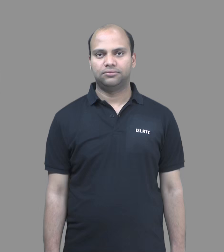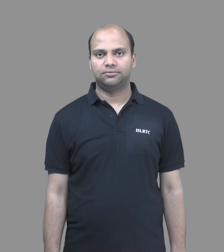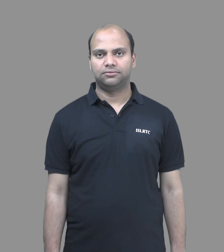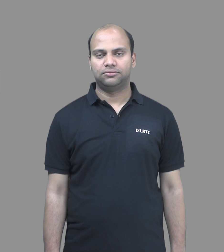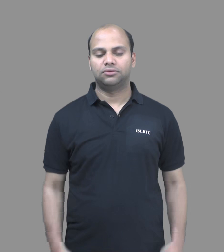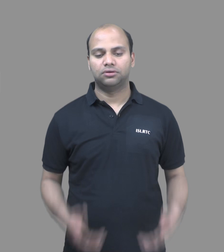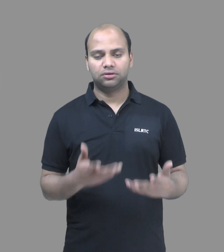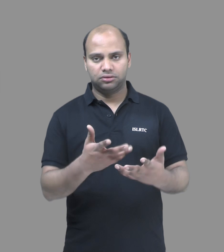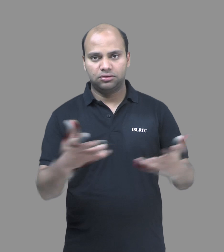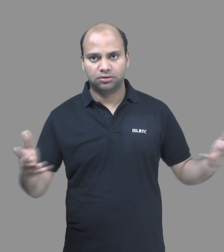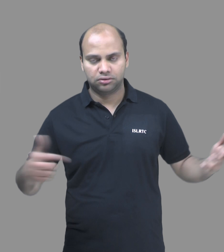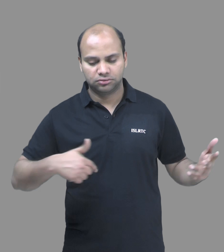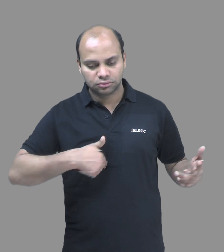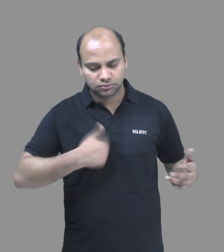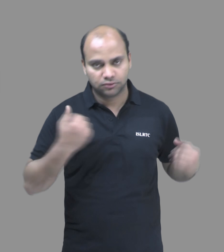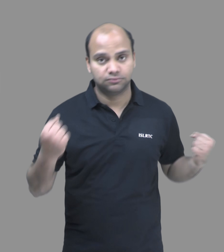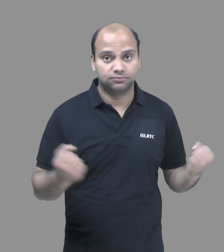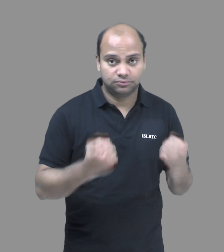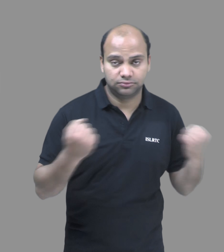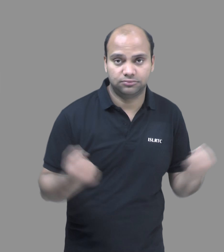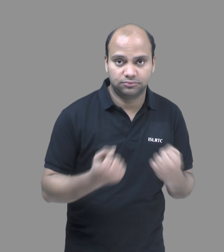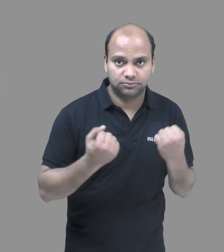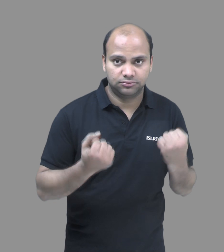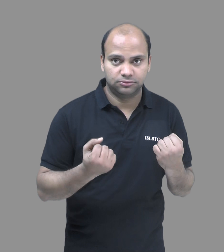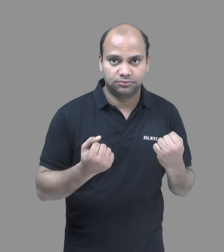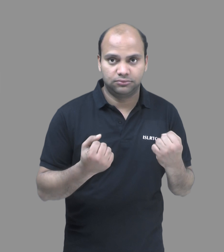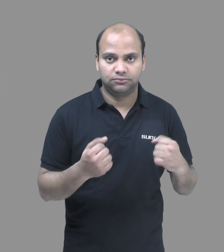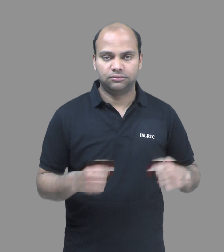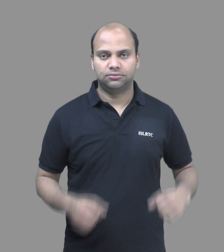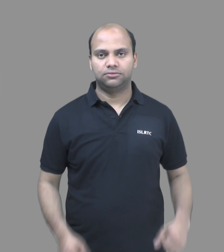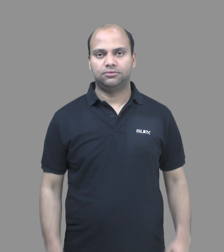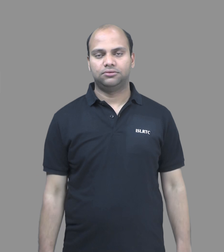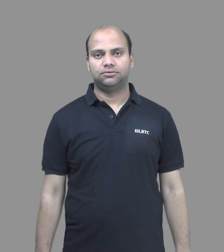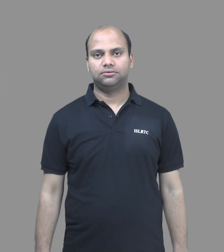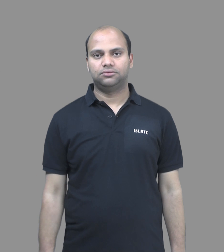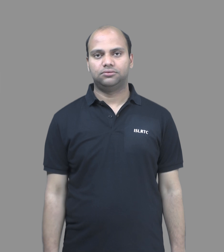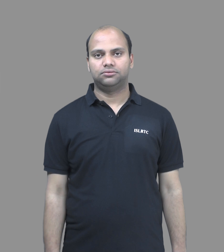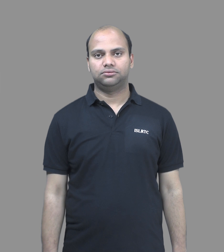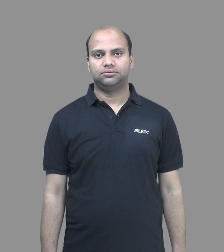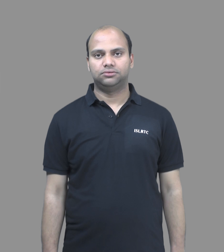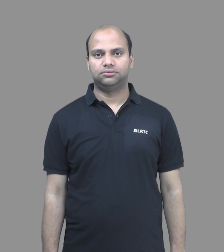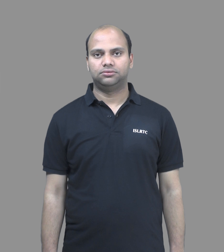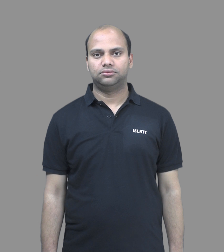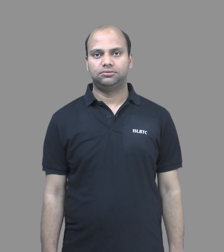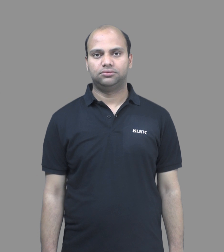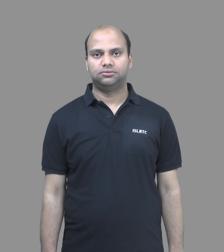Initiative Drive